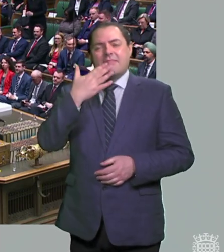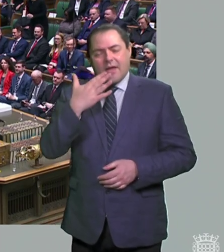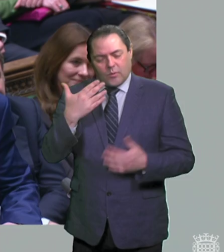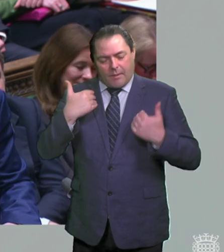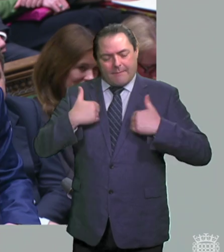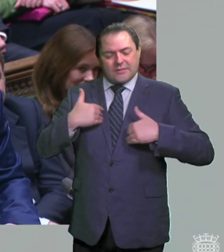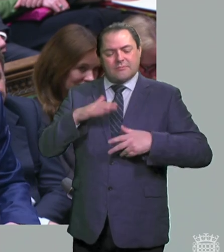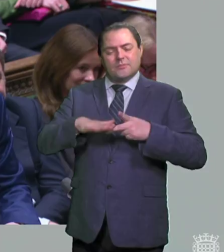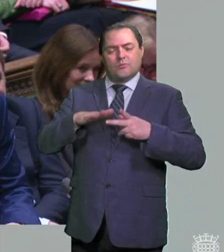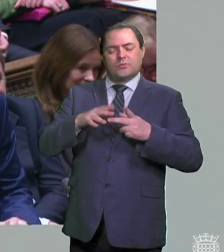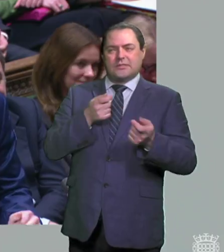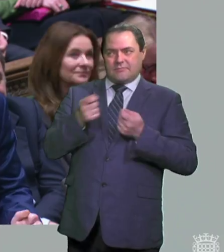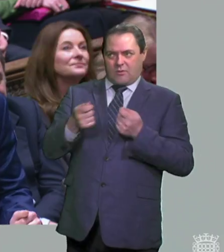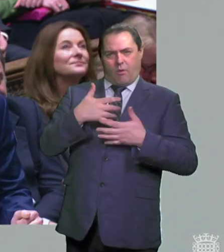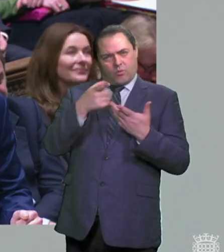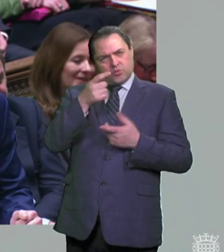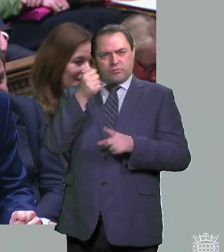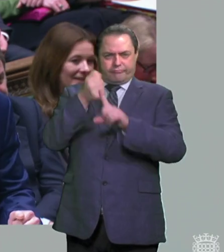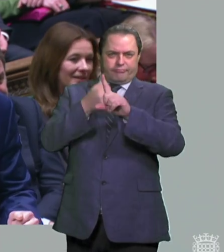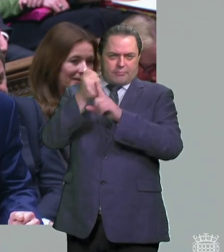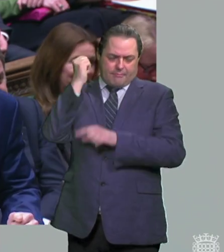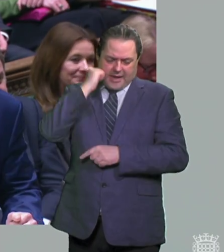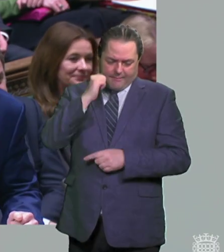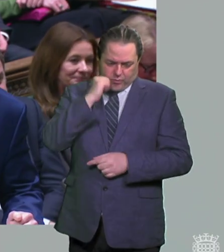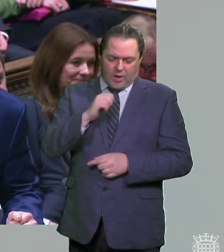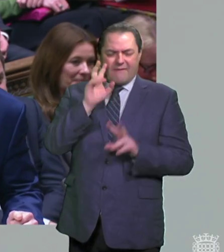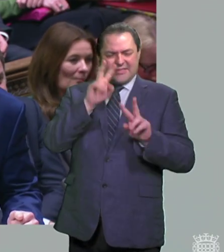There is no more tenacious a campaigner for Blackpool than my honourable Friend.